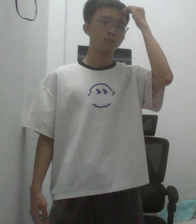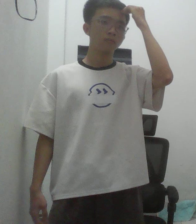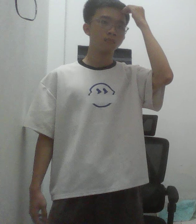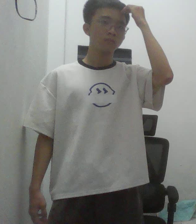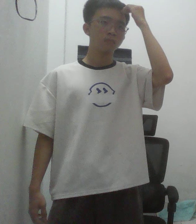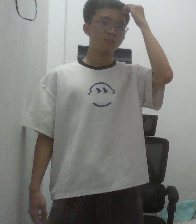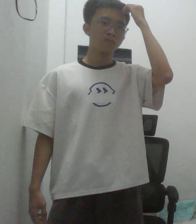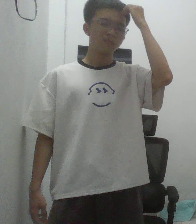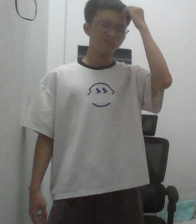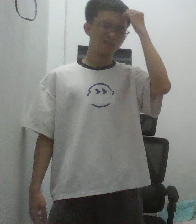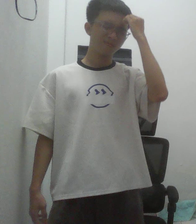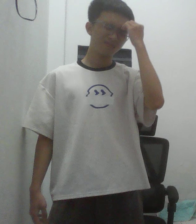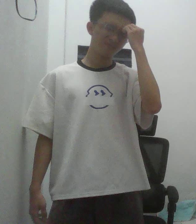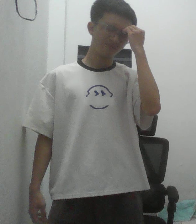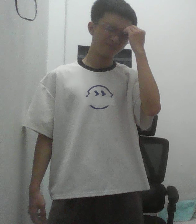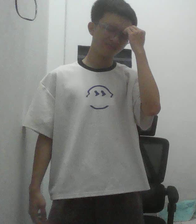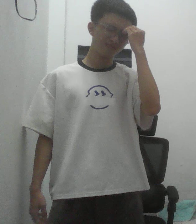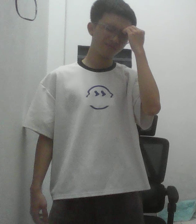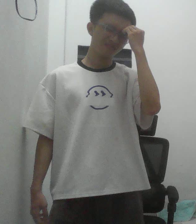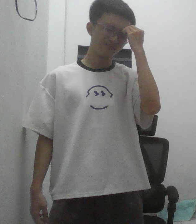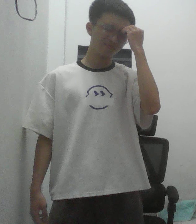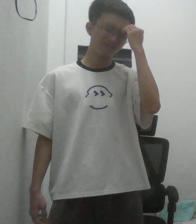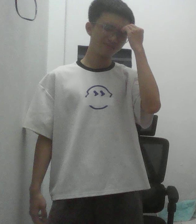benh